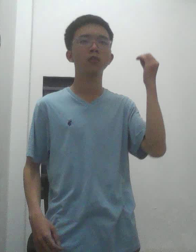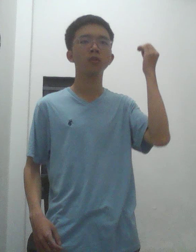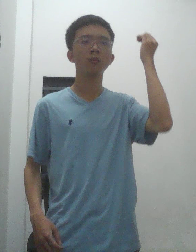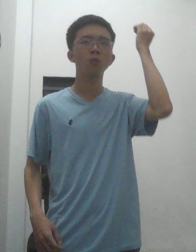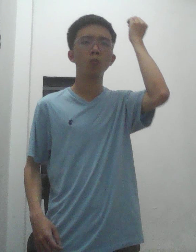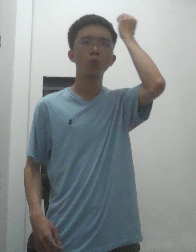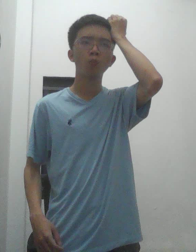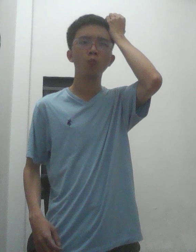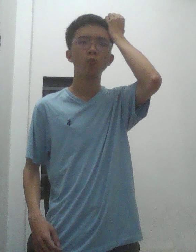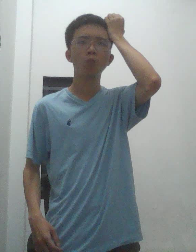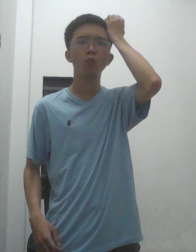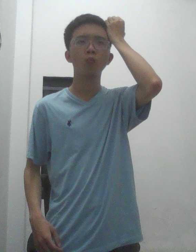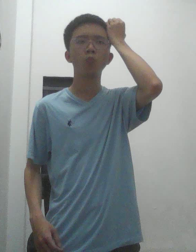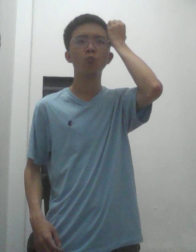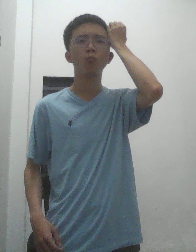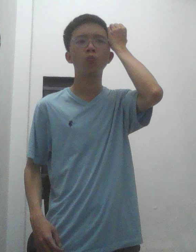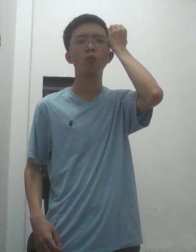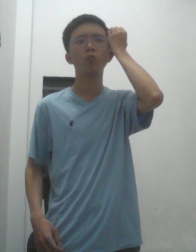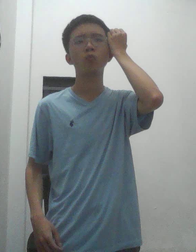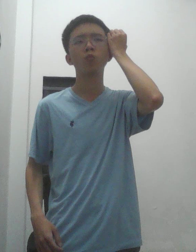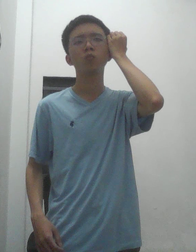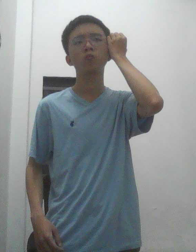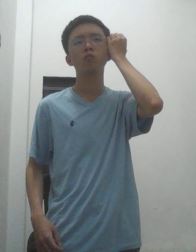oi troi